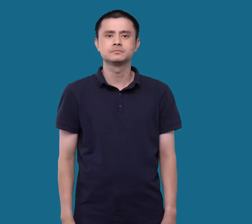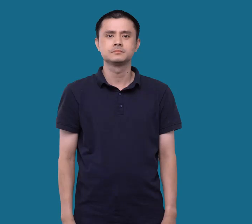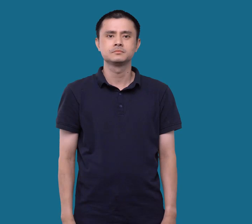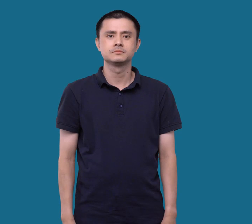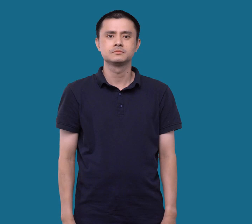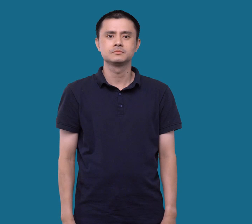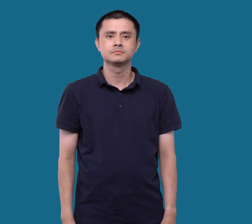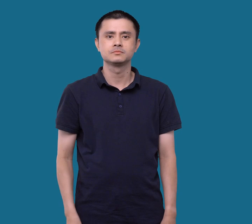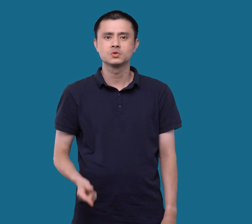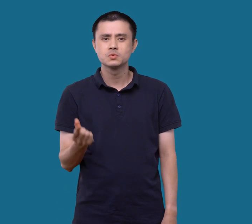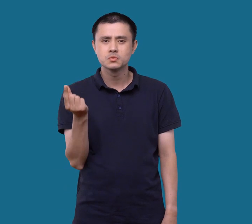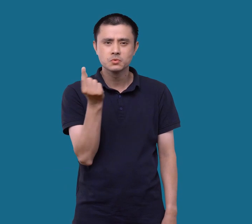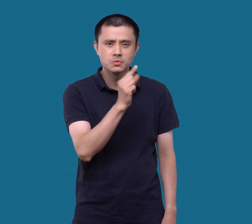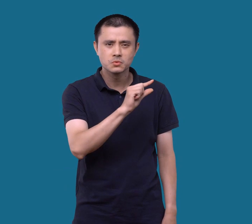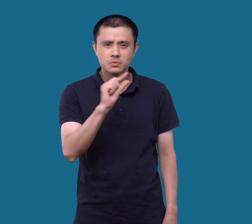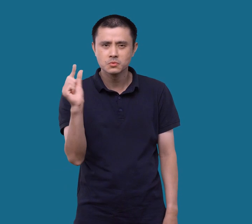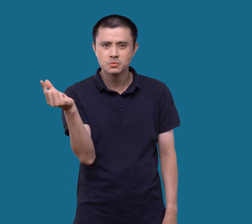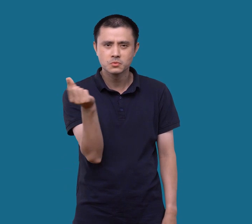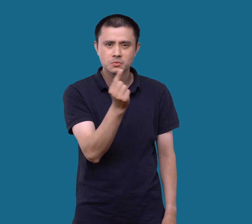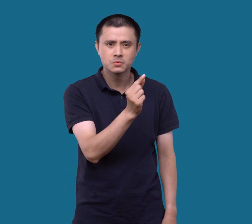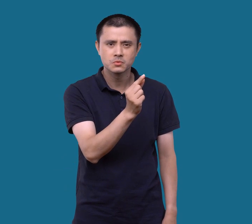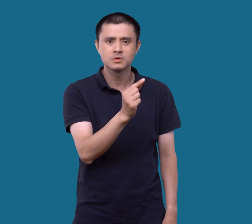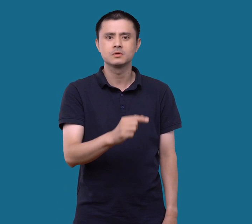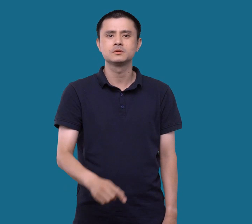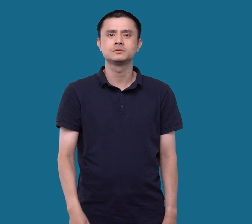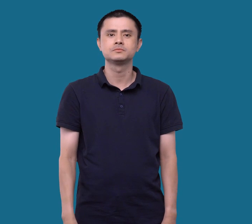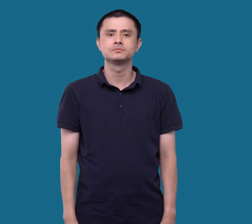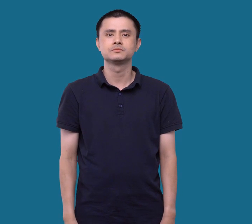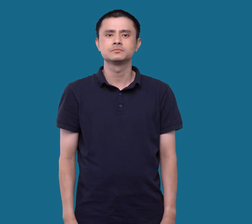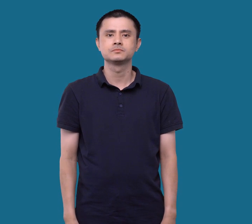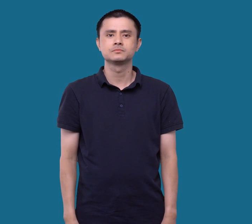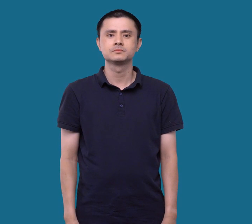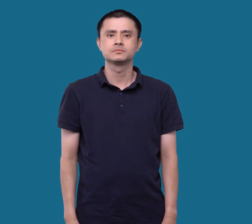ngõ